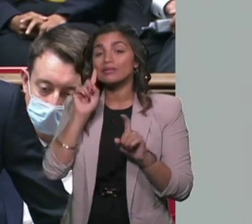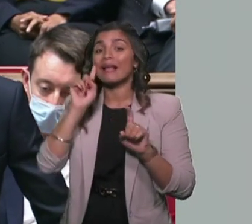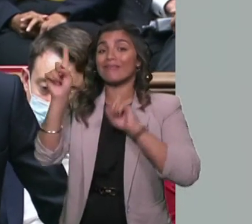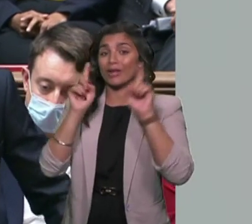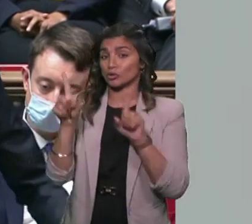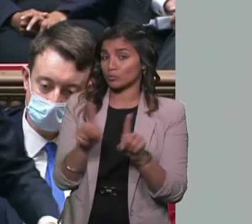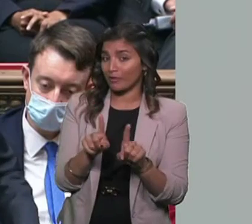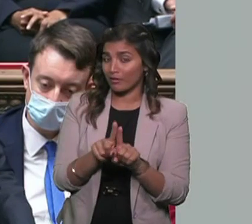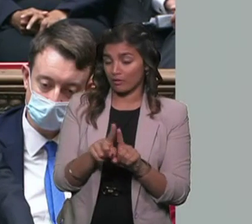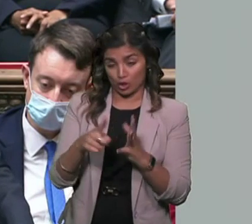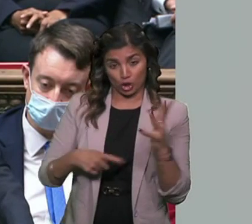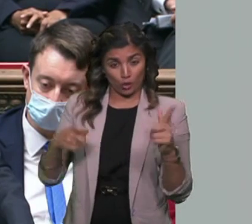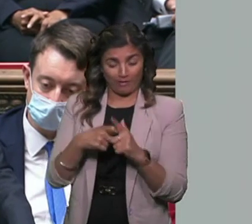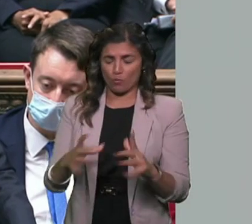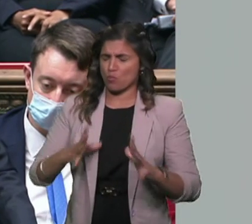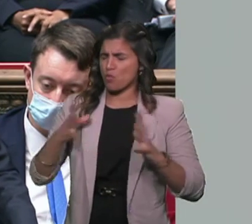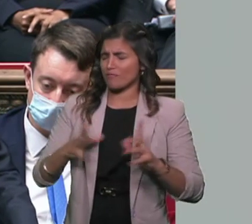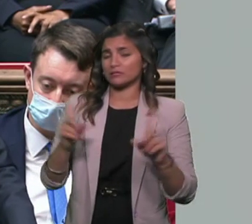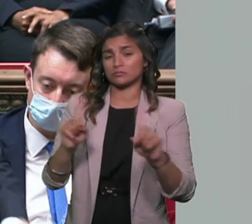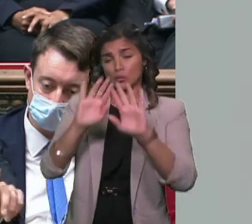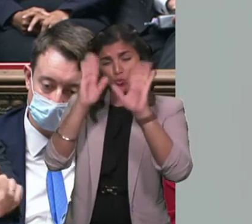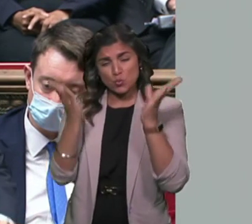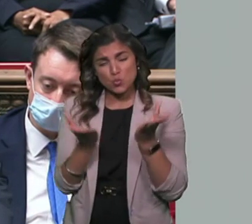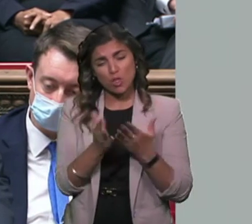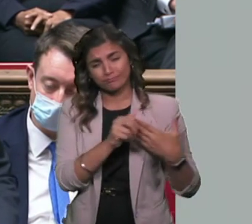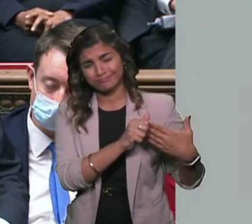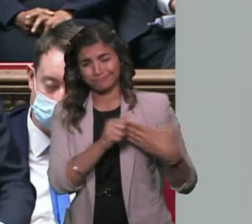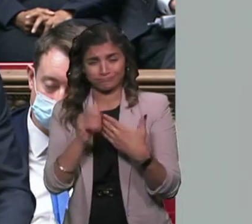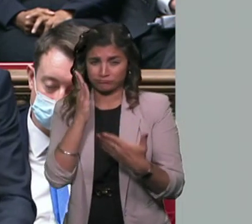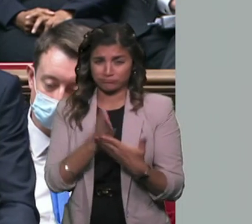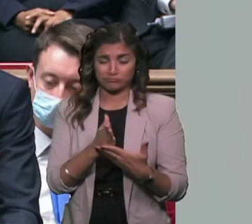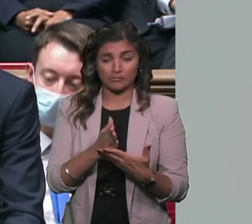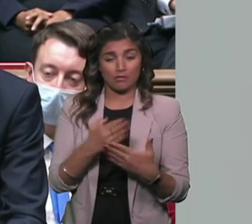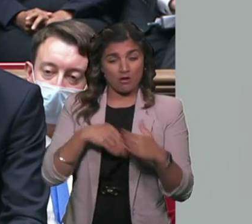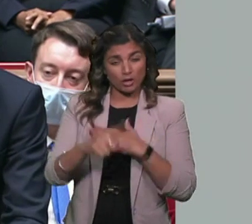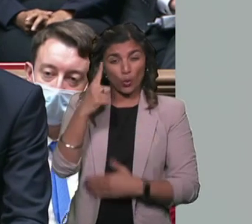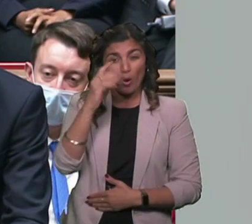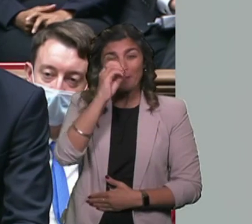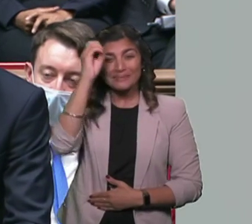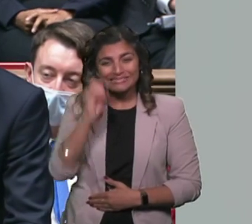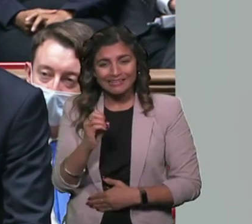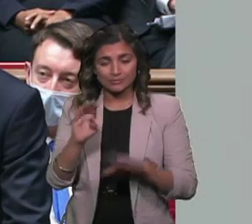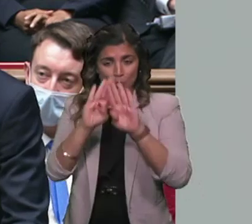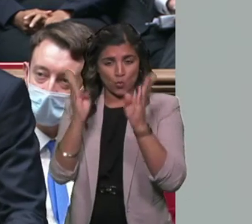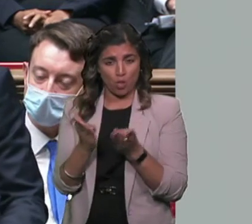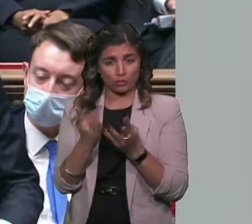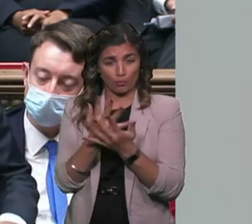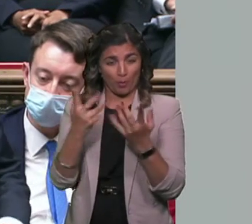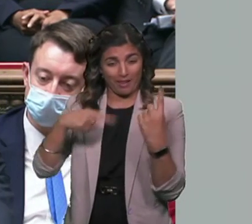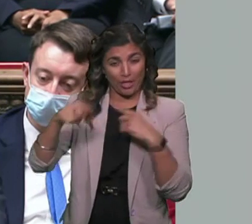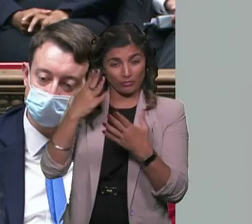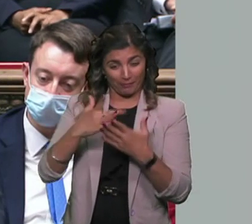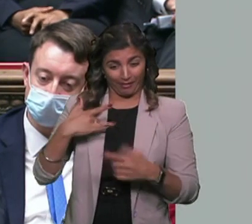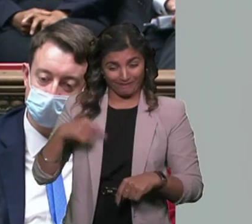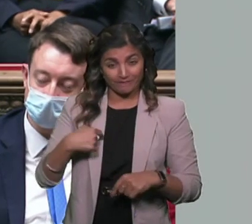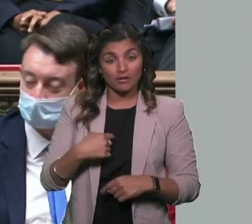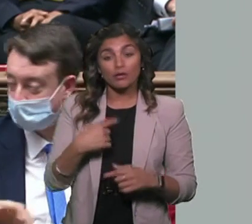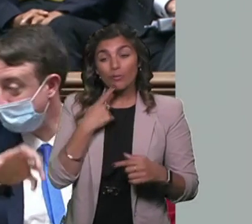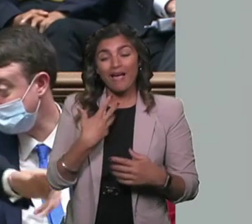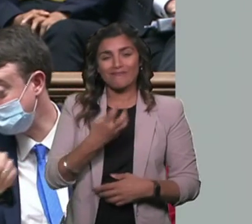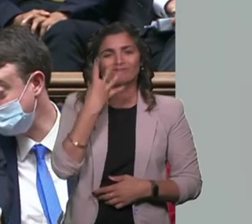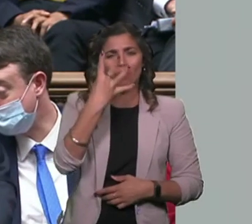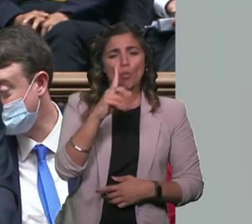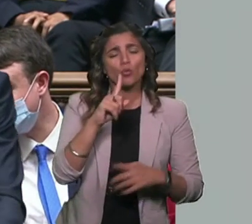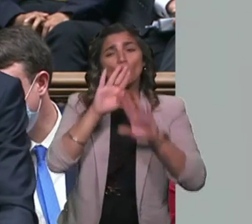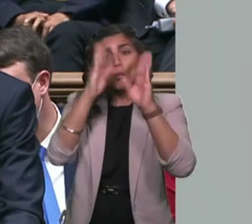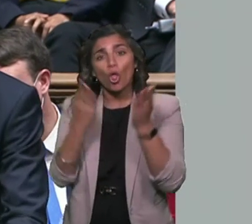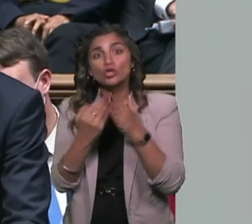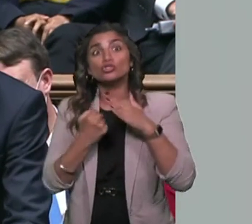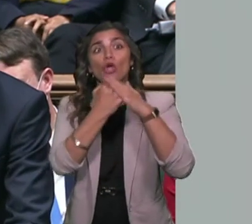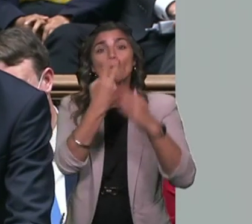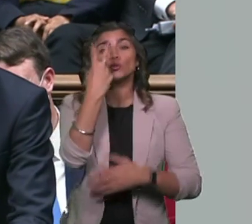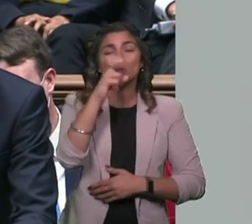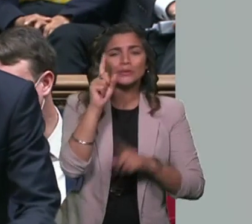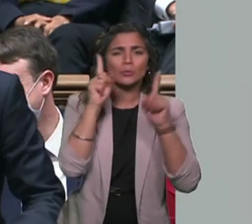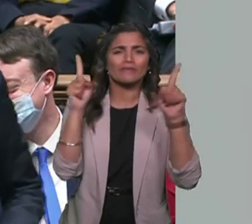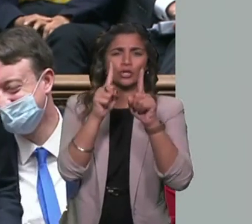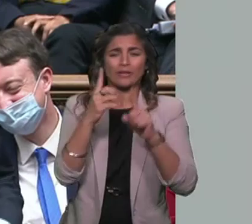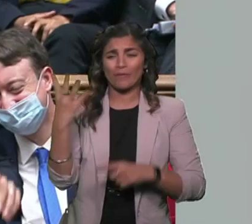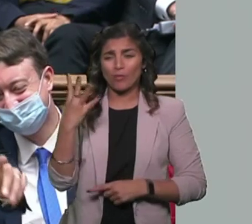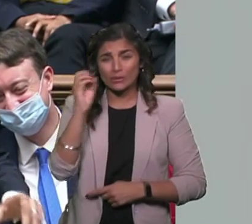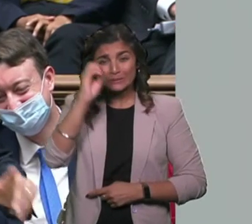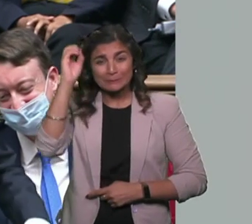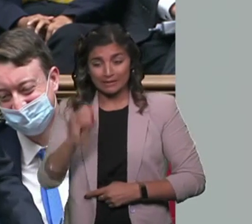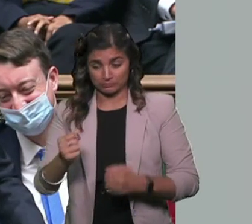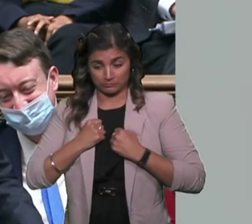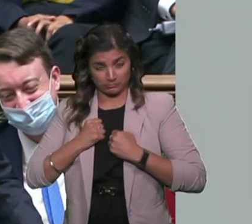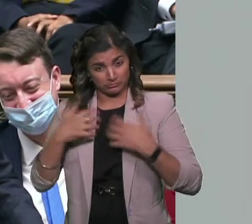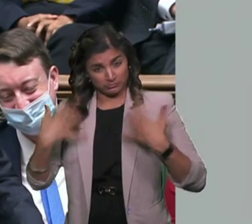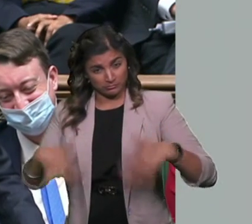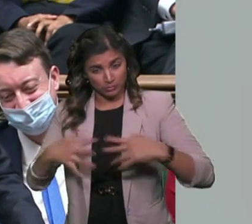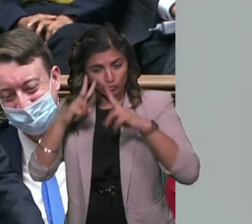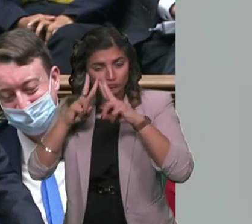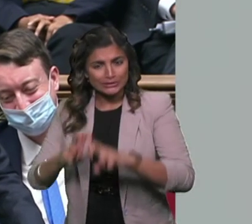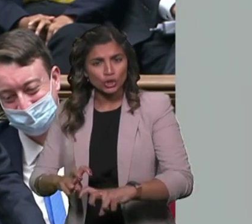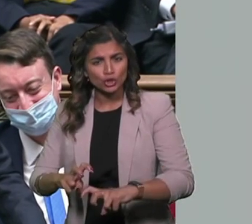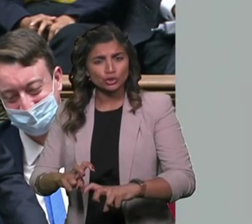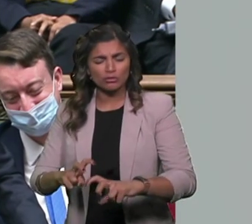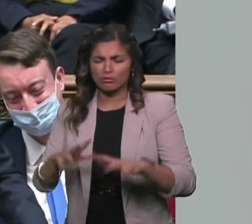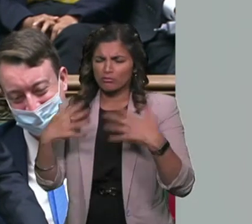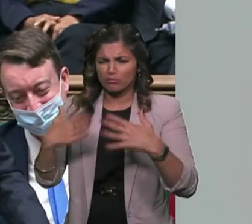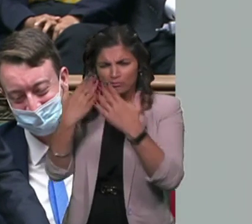The UK is already a world leader. With less than 1% of the world’s population, we have four of the world’s top 20 universities, 14% of the world’s most impactful research and the second most Nobel laureates.